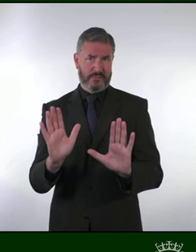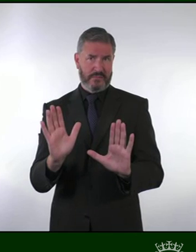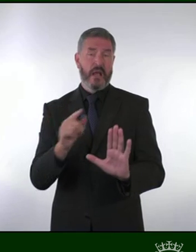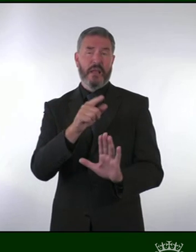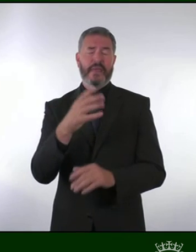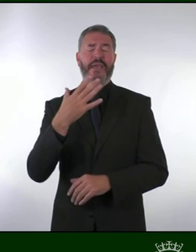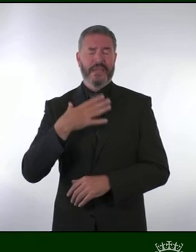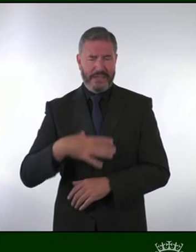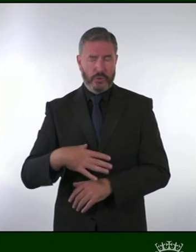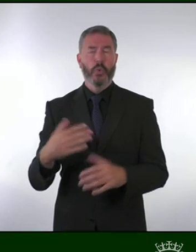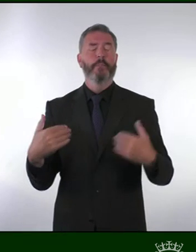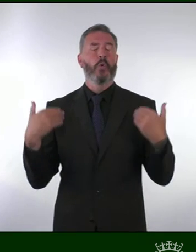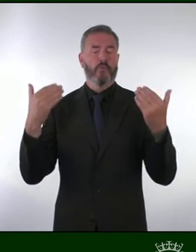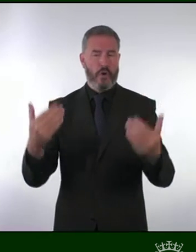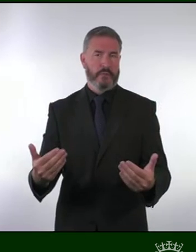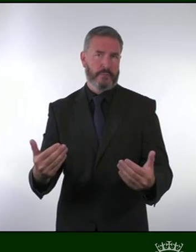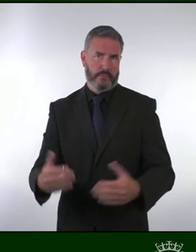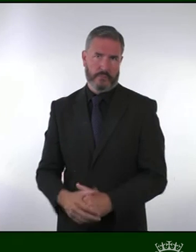They should simply move on.